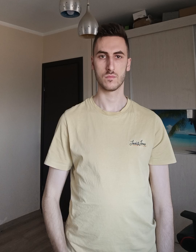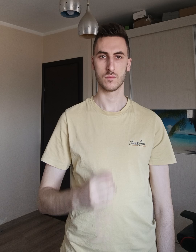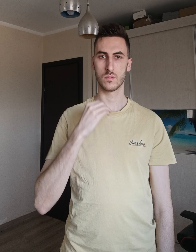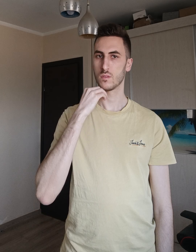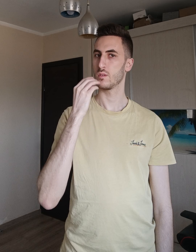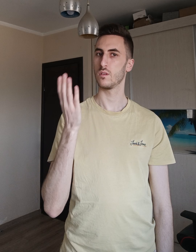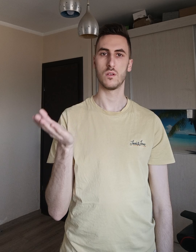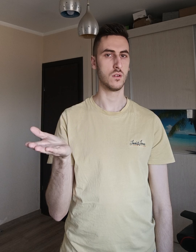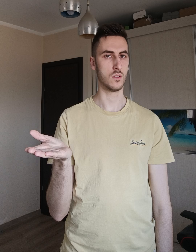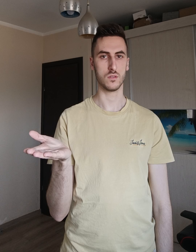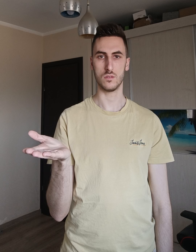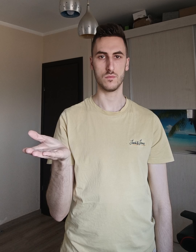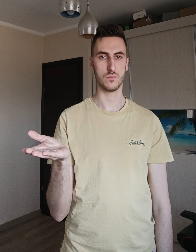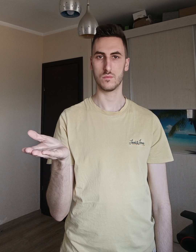לא טוב